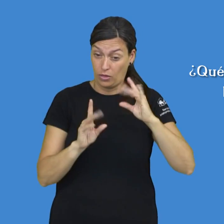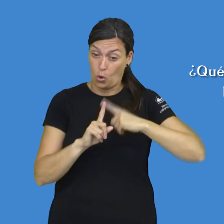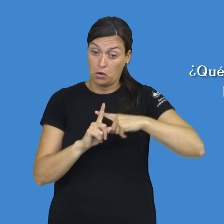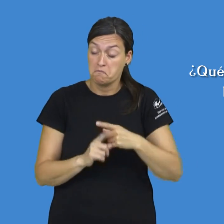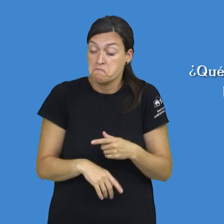nivel